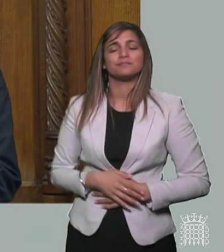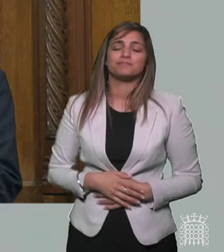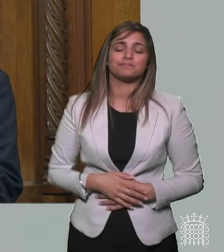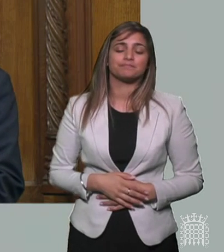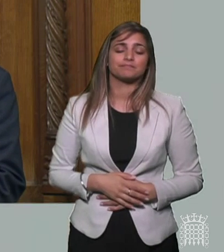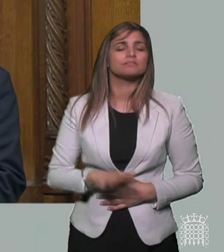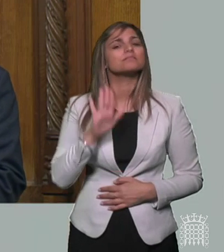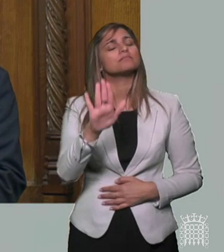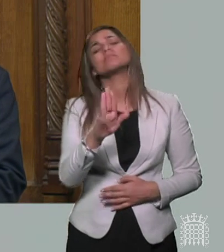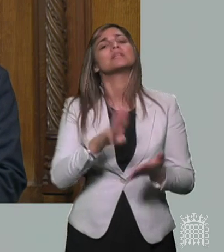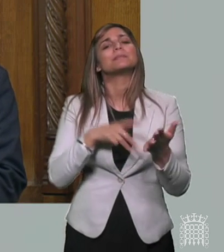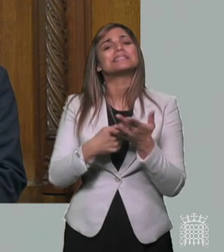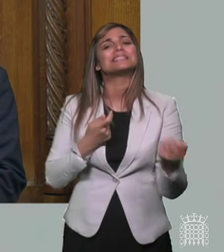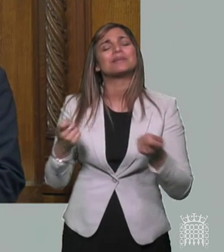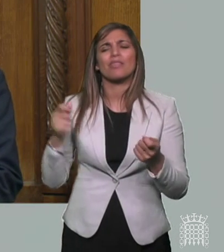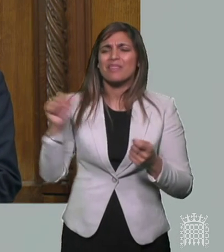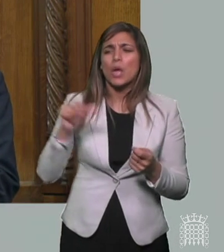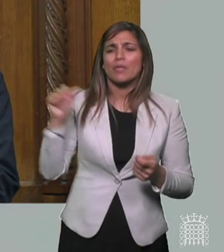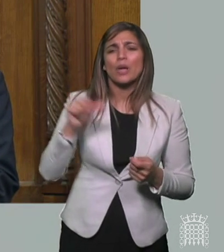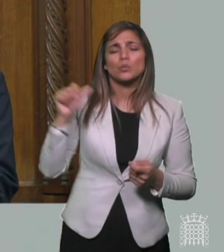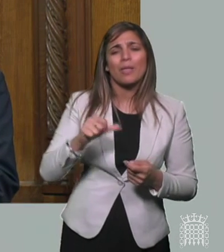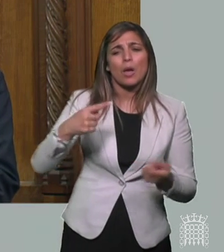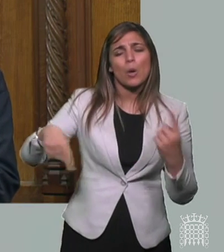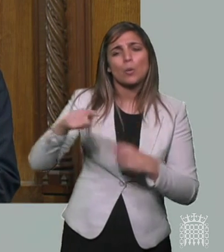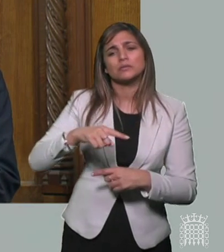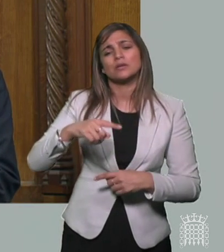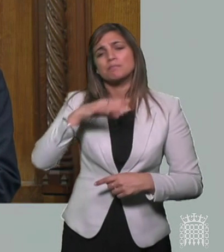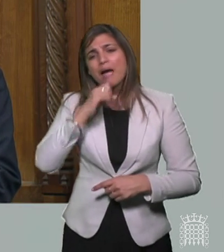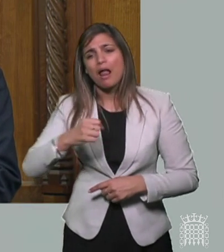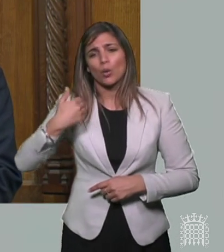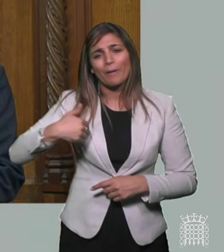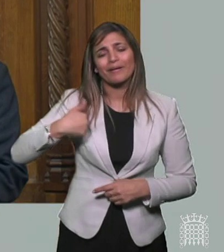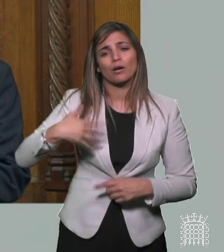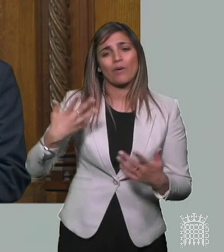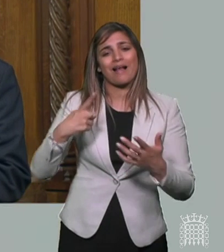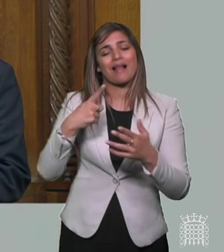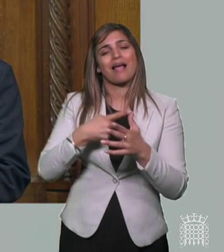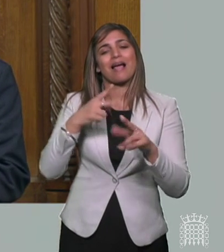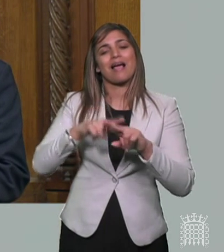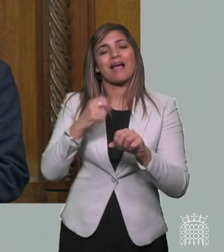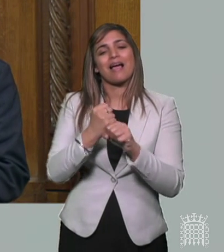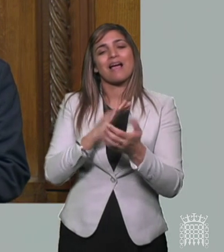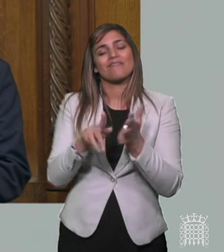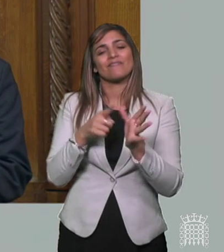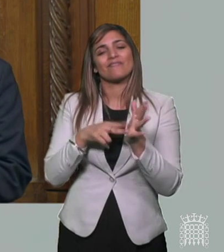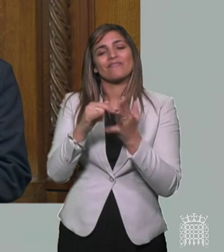Thousands of men and women in Afghanistan supported the NATO mission and they have been abandoned.